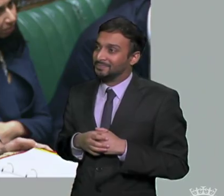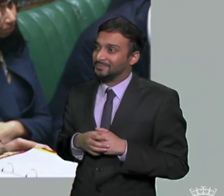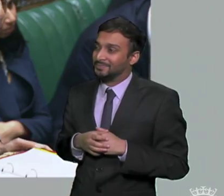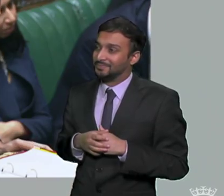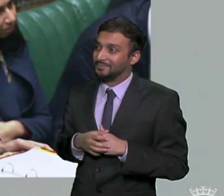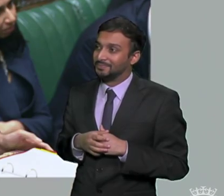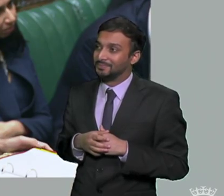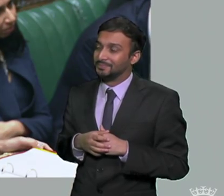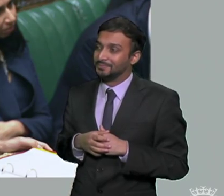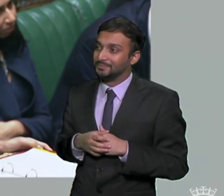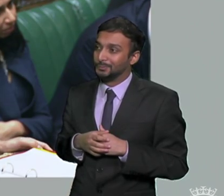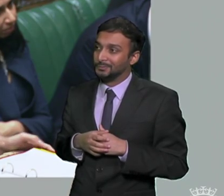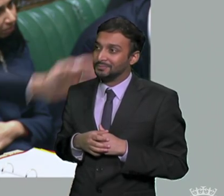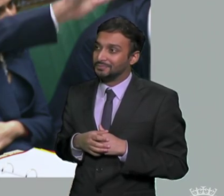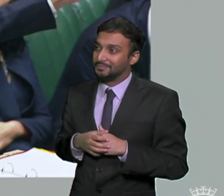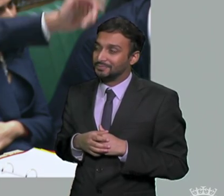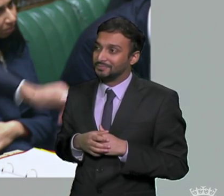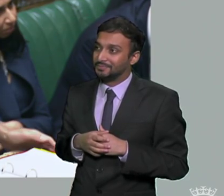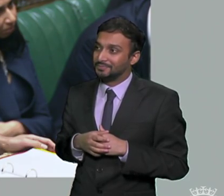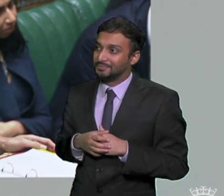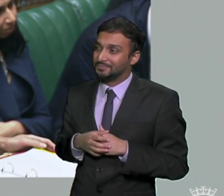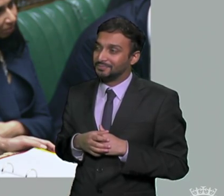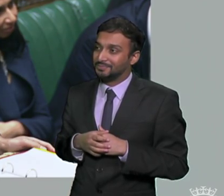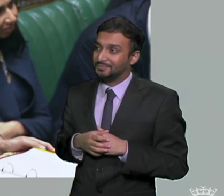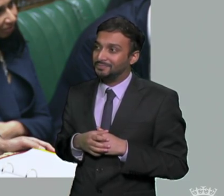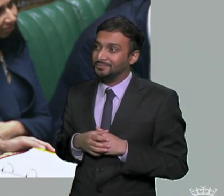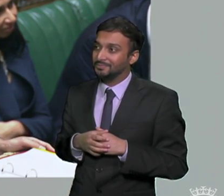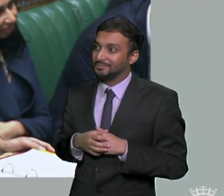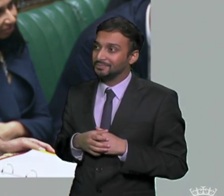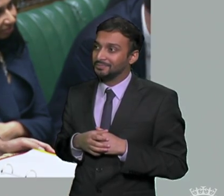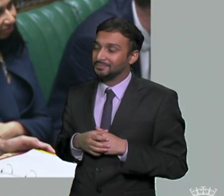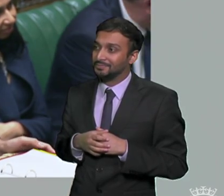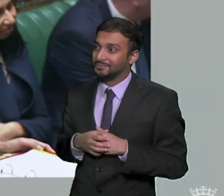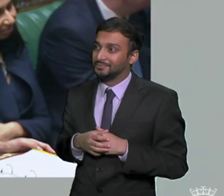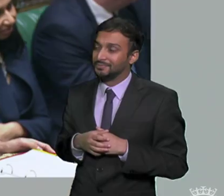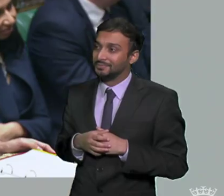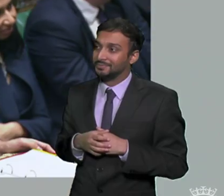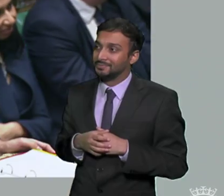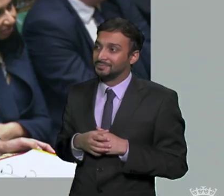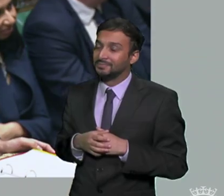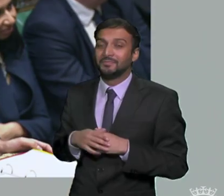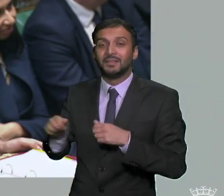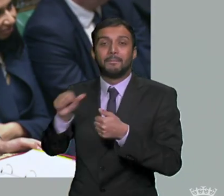I offer my best wishes to my honourable Friend, and indeed to you, Mr Speaker, for Lancashire Day.